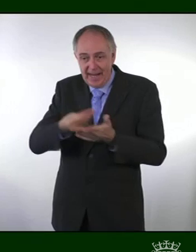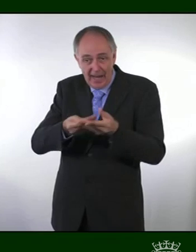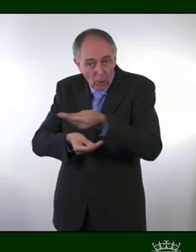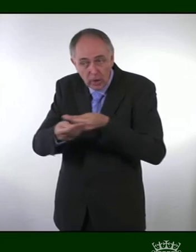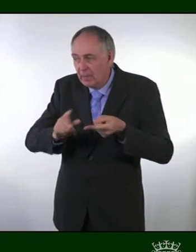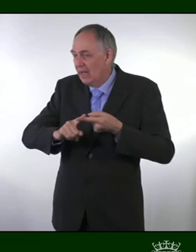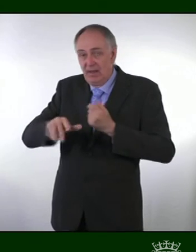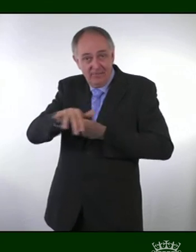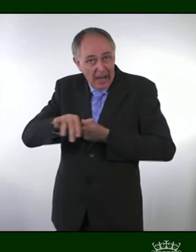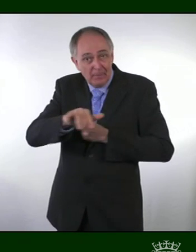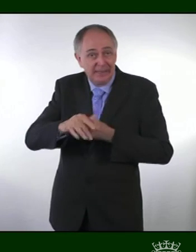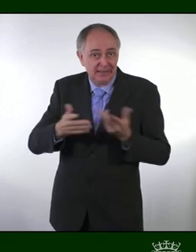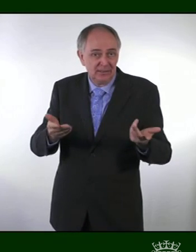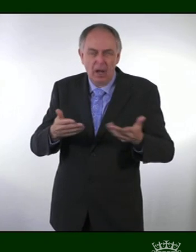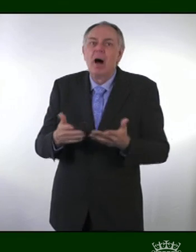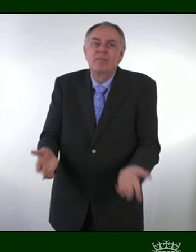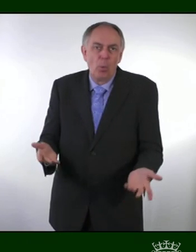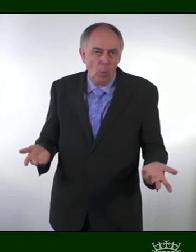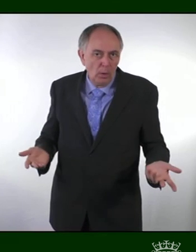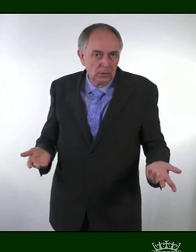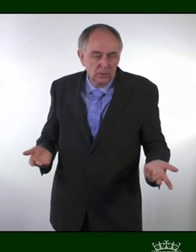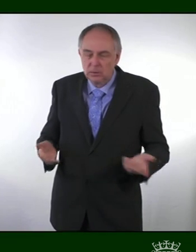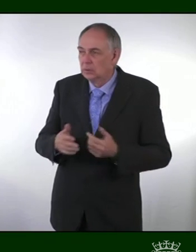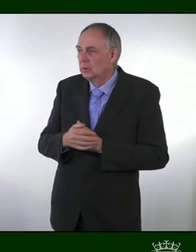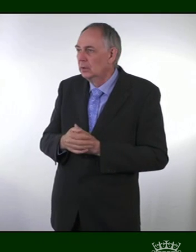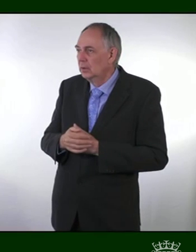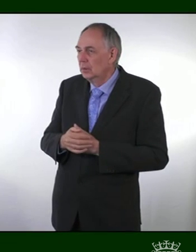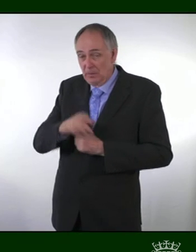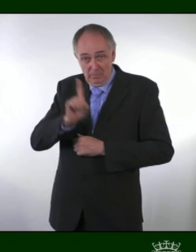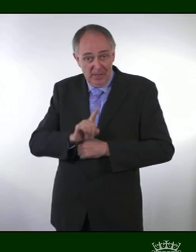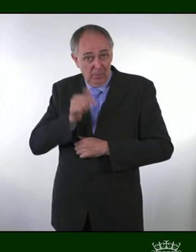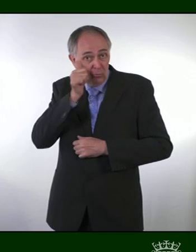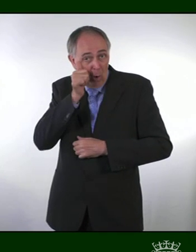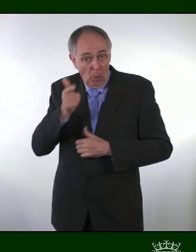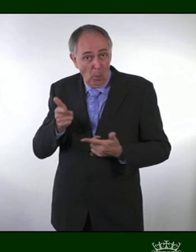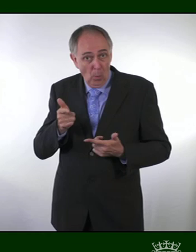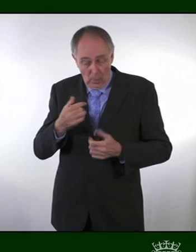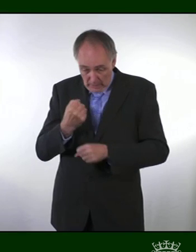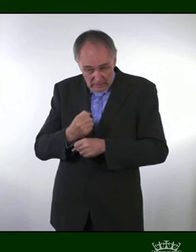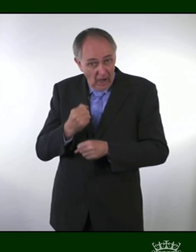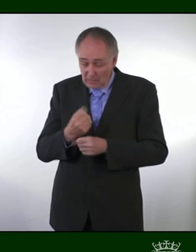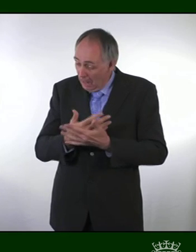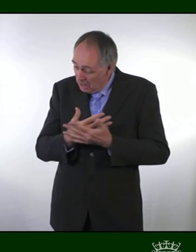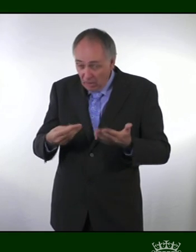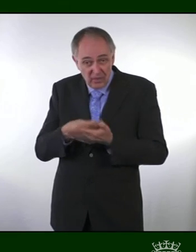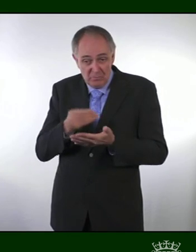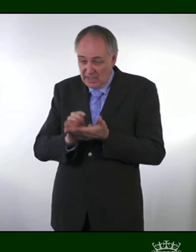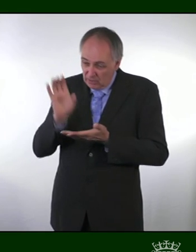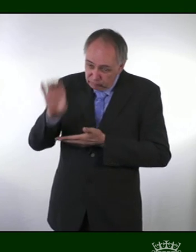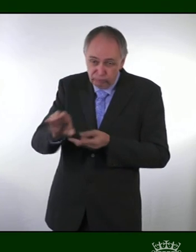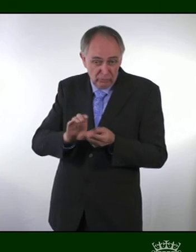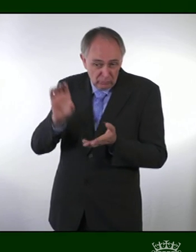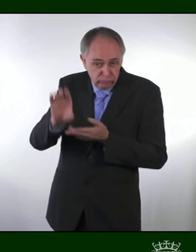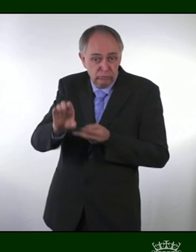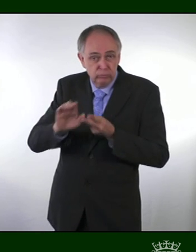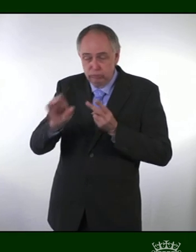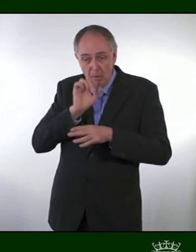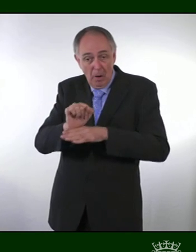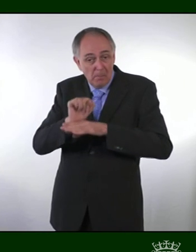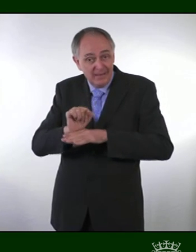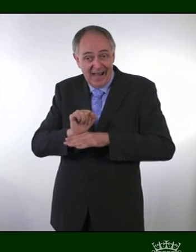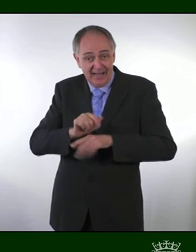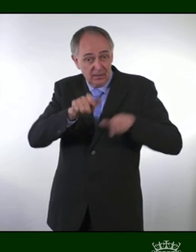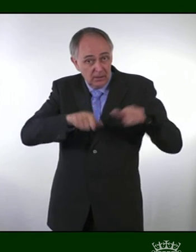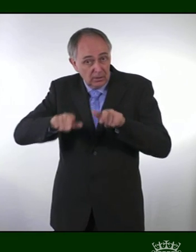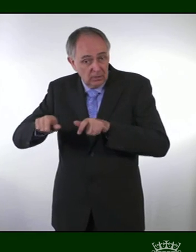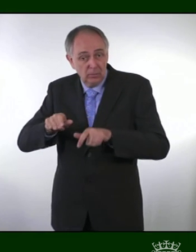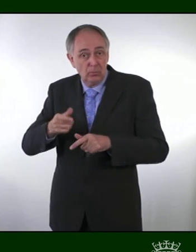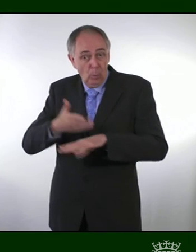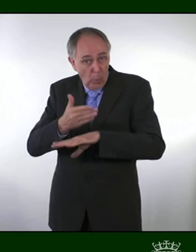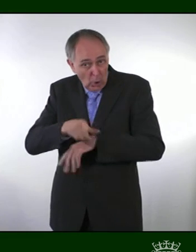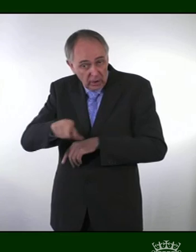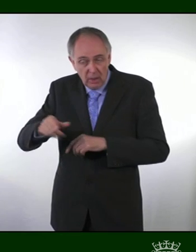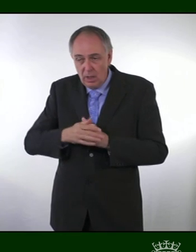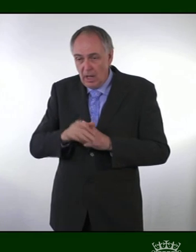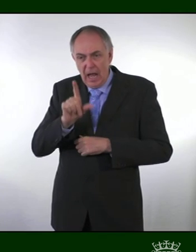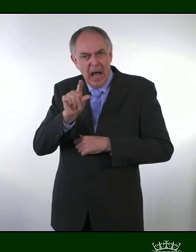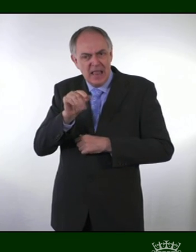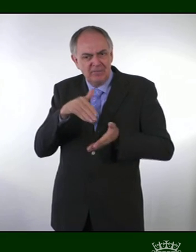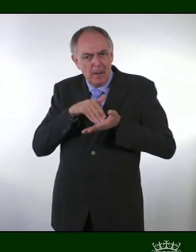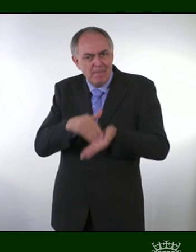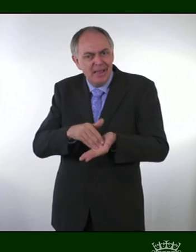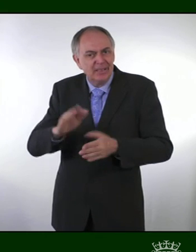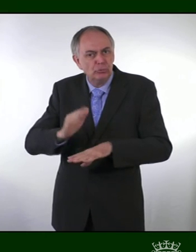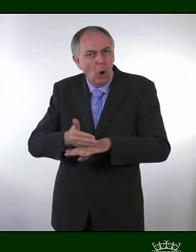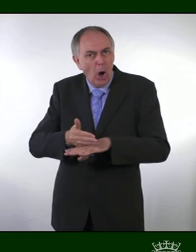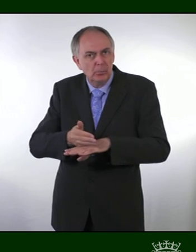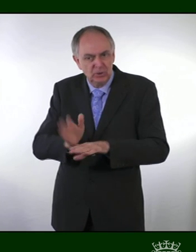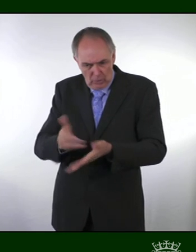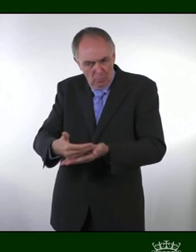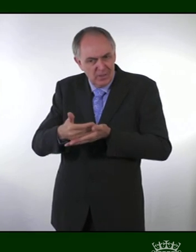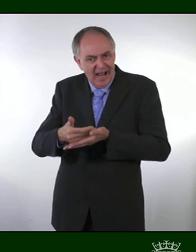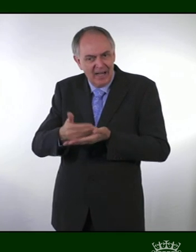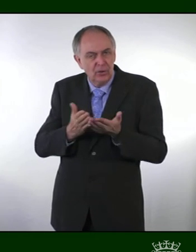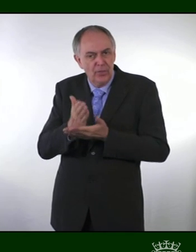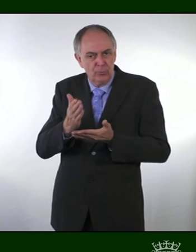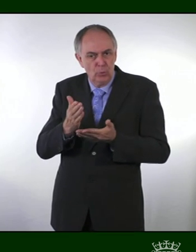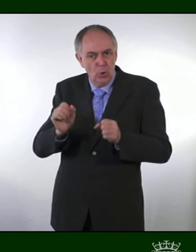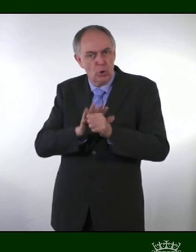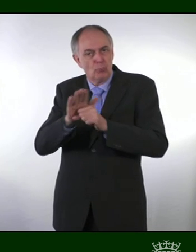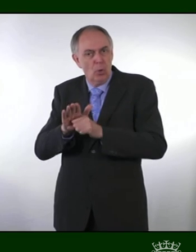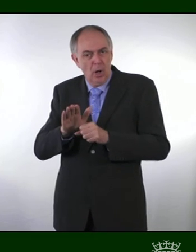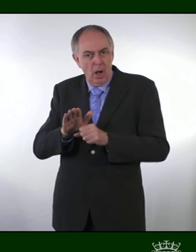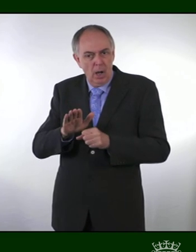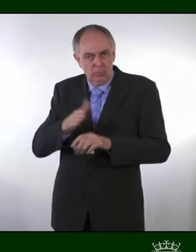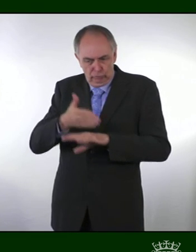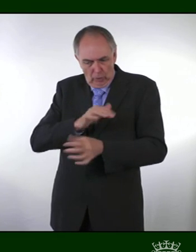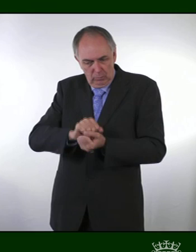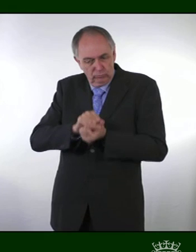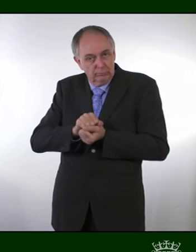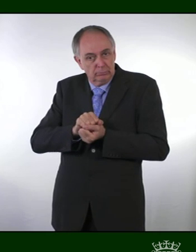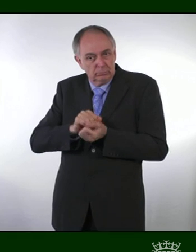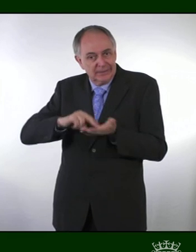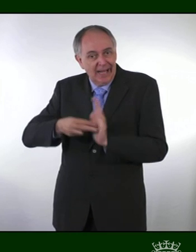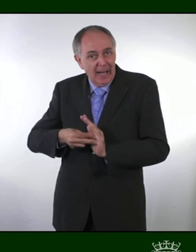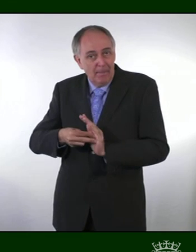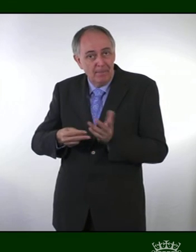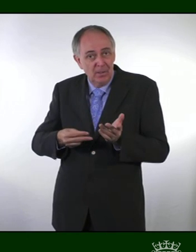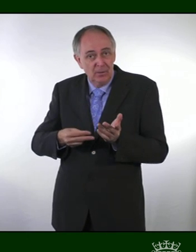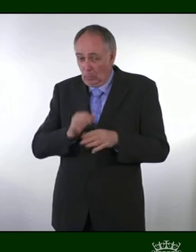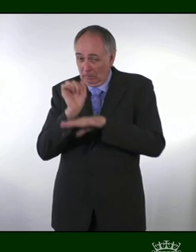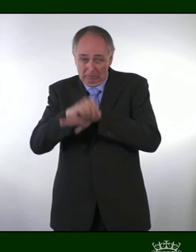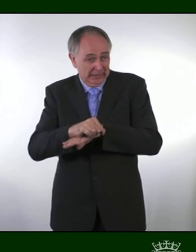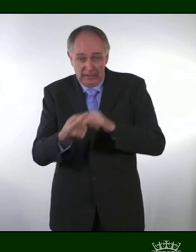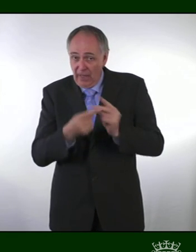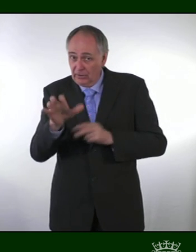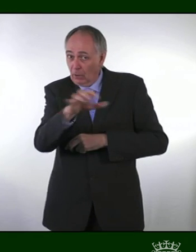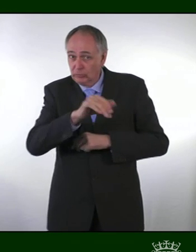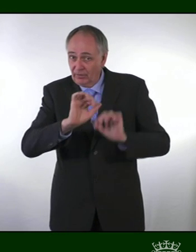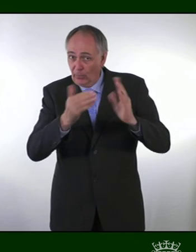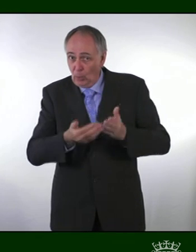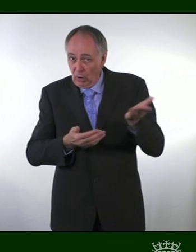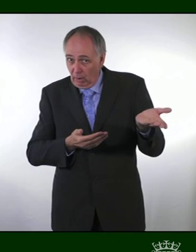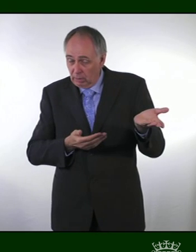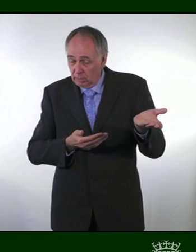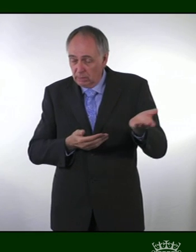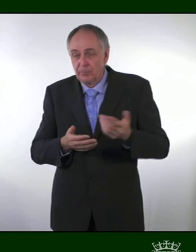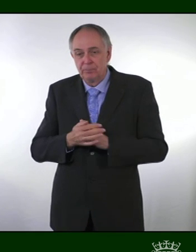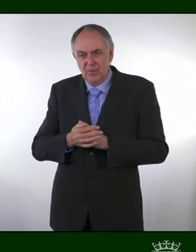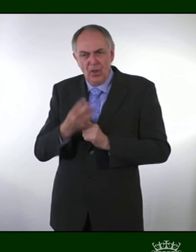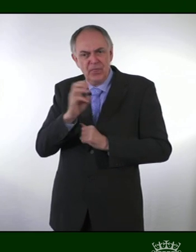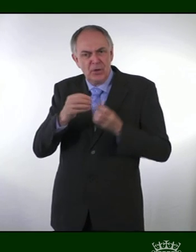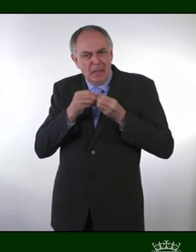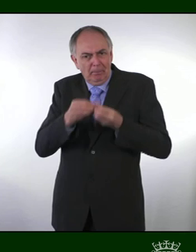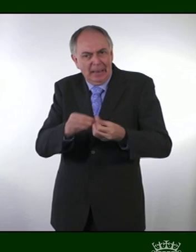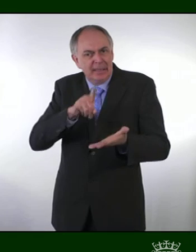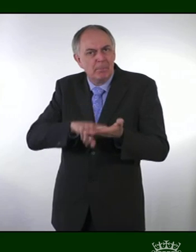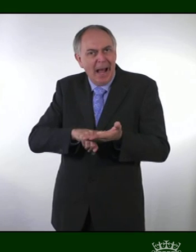I think everybody with any fairness would acknowledge that this Government have invested massively in protecting the workforce of this country, with 11 million jobs protected by the coronavirus job retention scheme, unlike anything done anywhere else in the world, and £30 billion-worth of business loans.